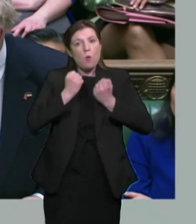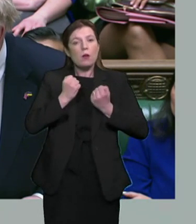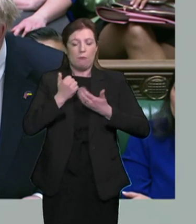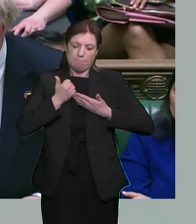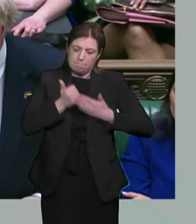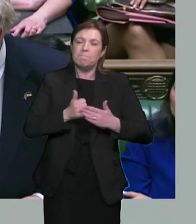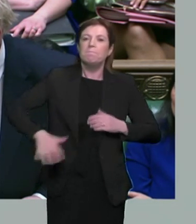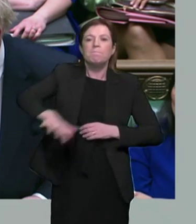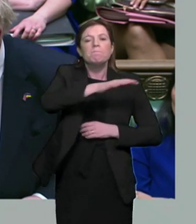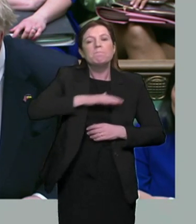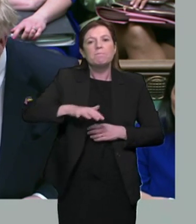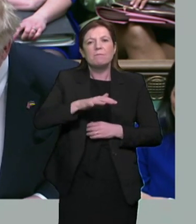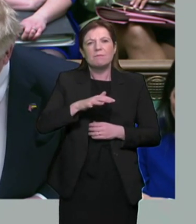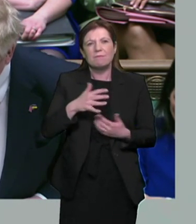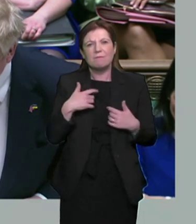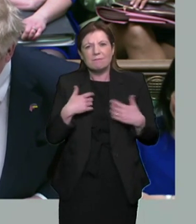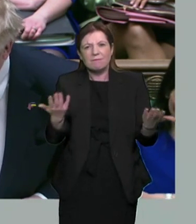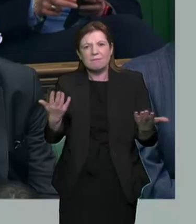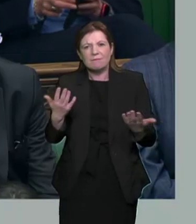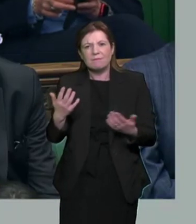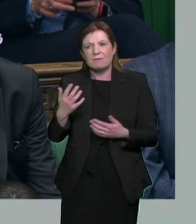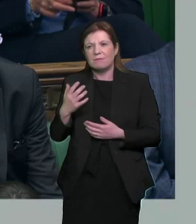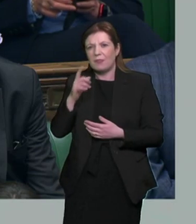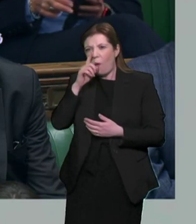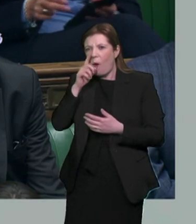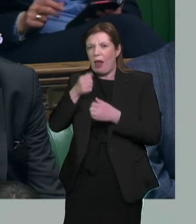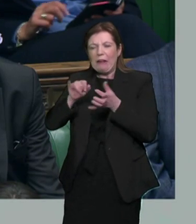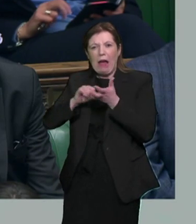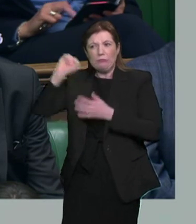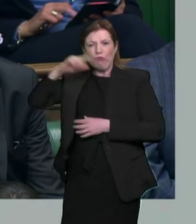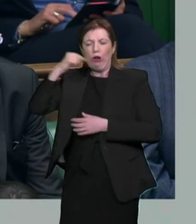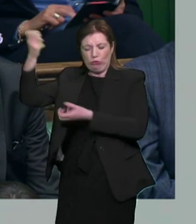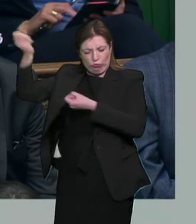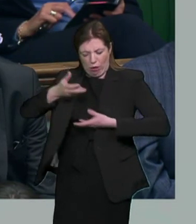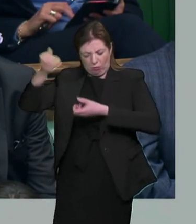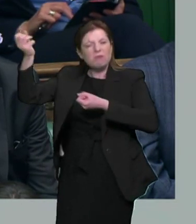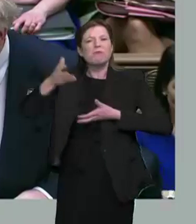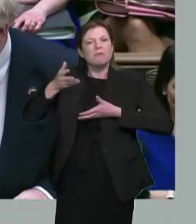We should not be needlessly reliant on oil and gas from Putin’s Russia.